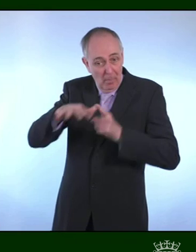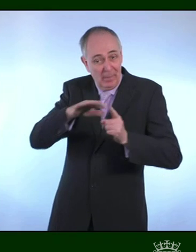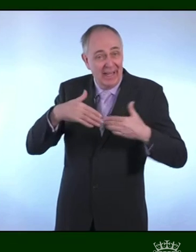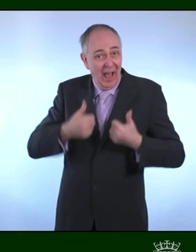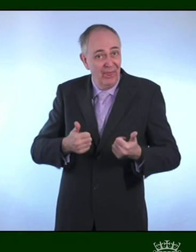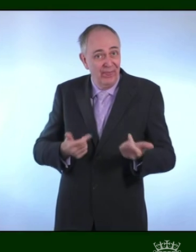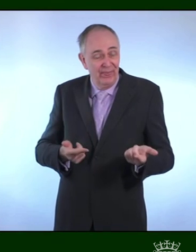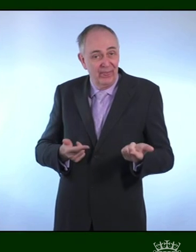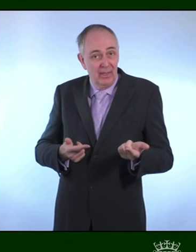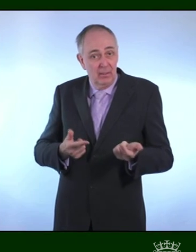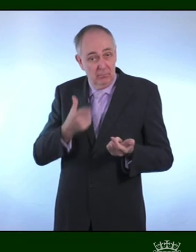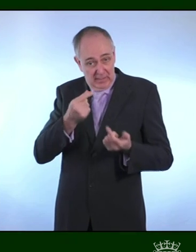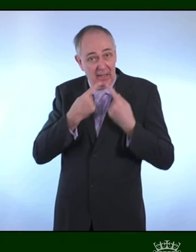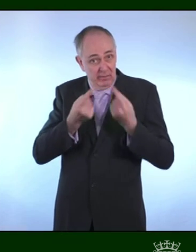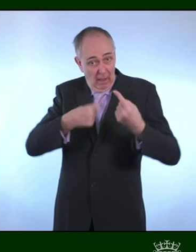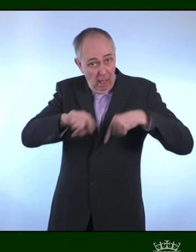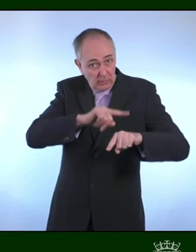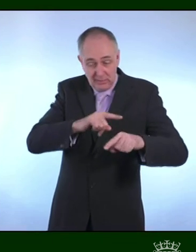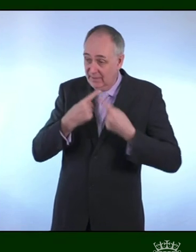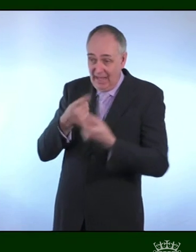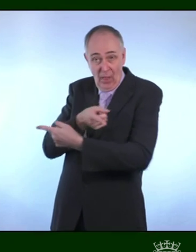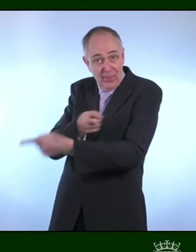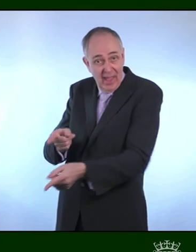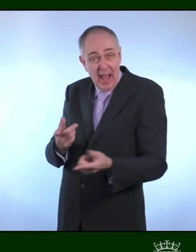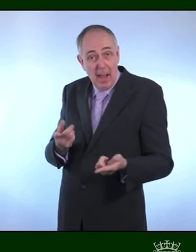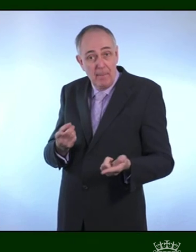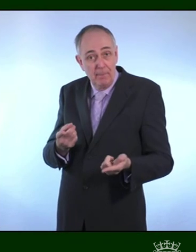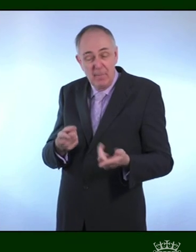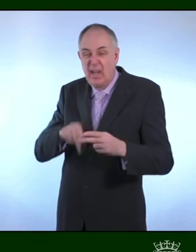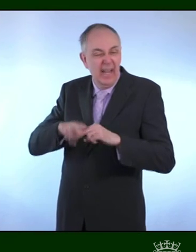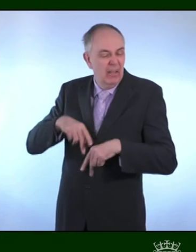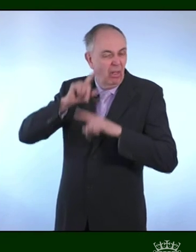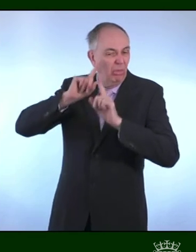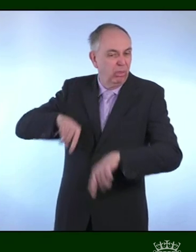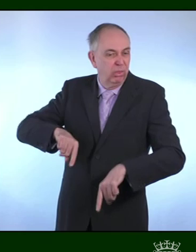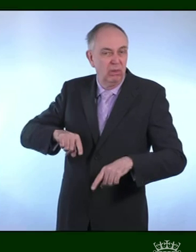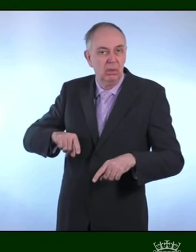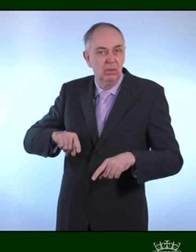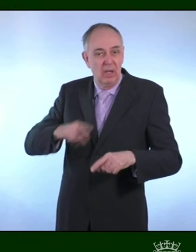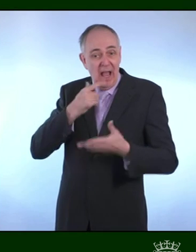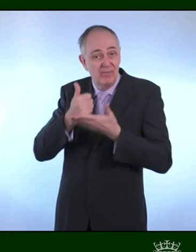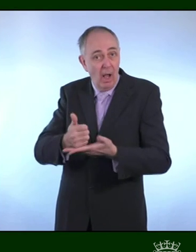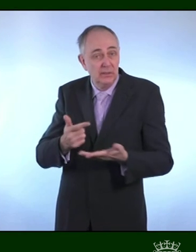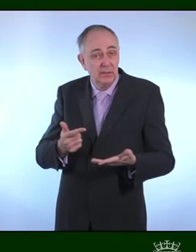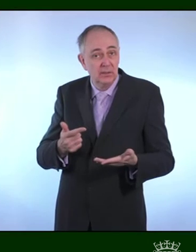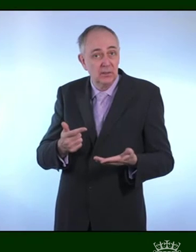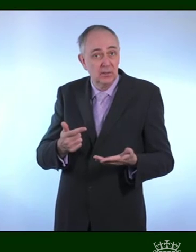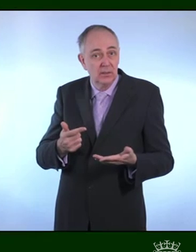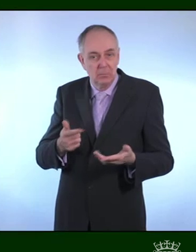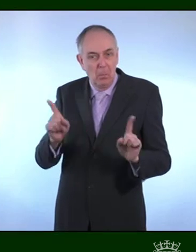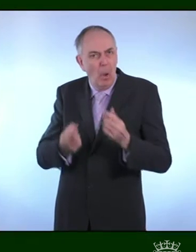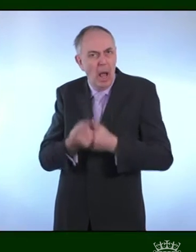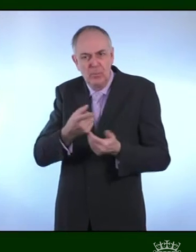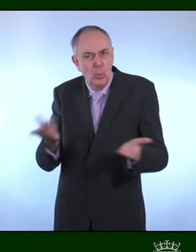Can he tell the House and those watching what the consequences will be for businesses that are still operating today but should not be?